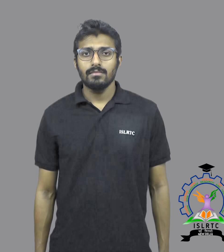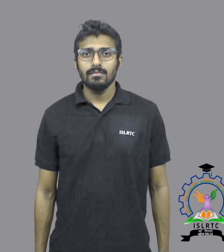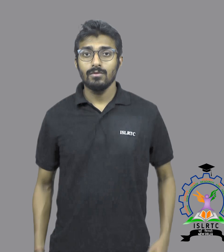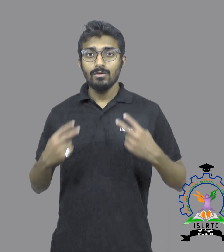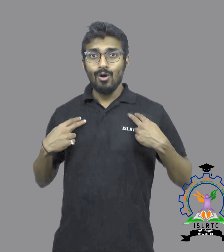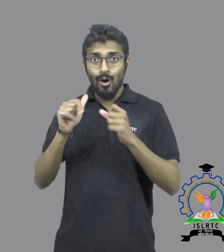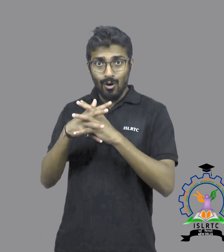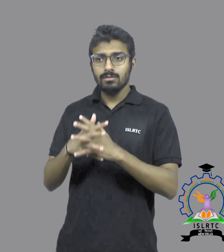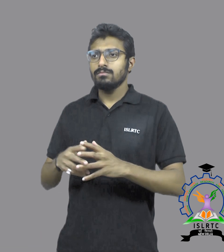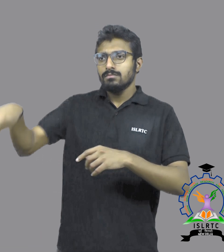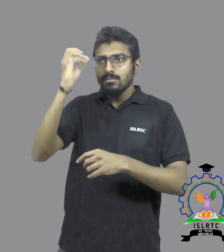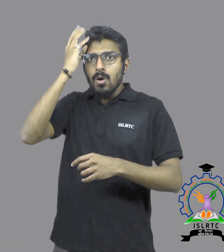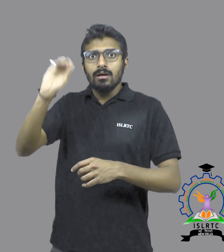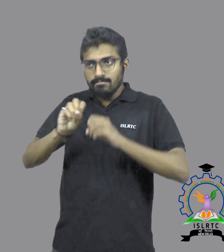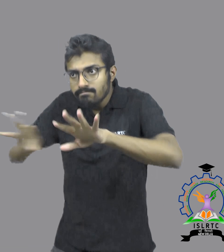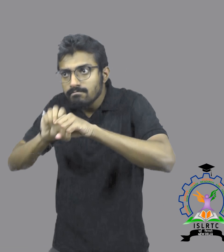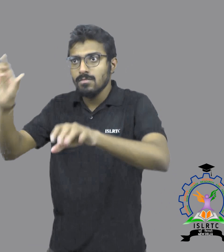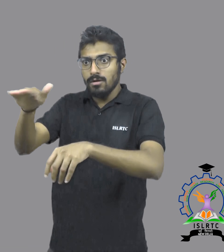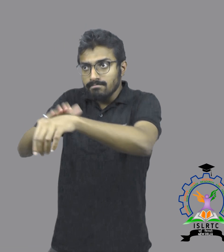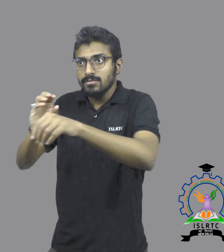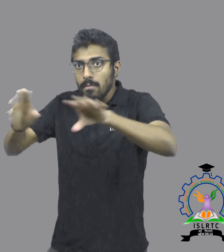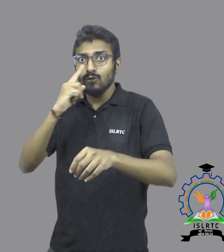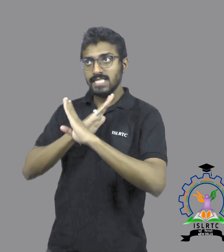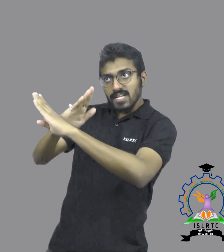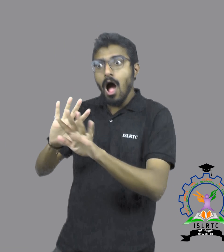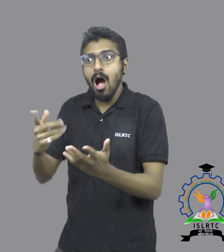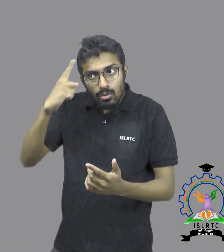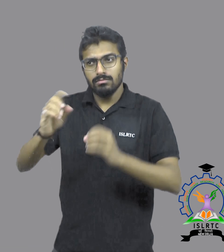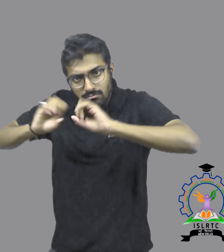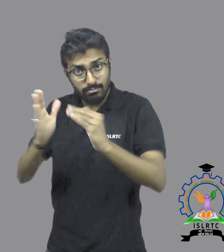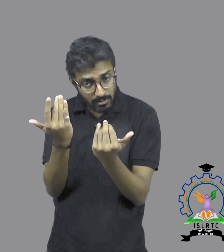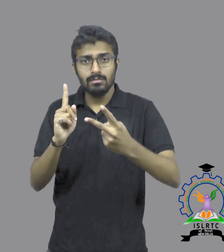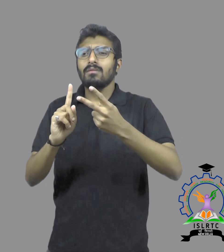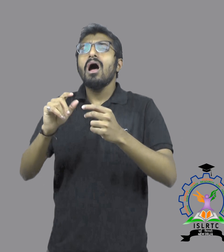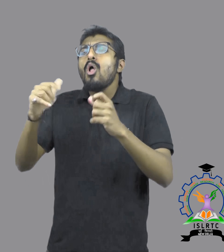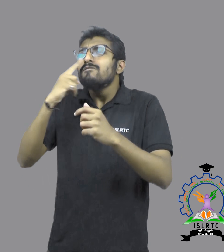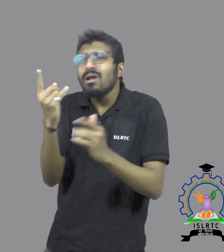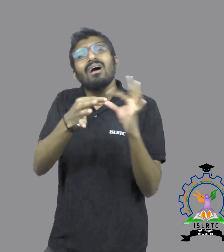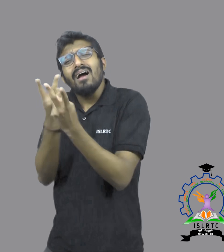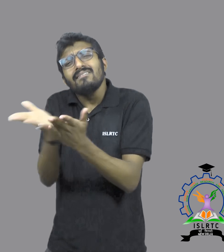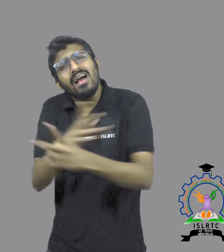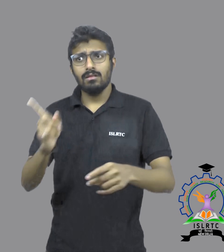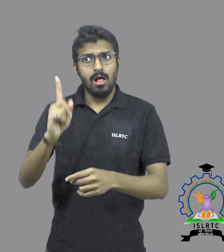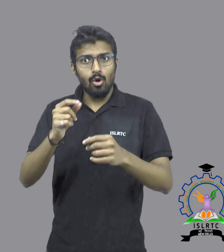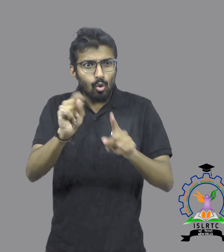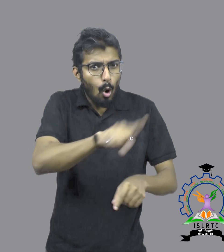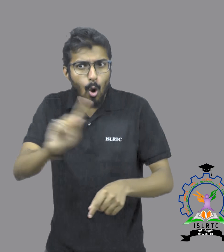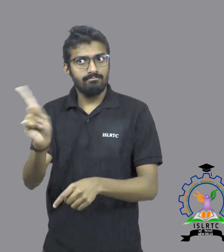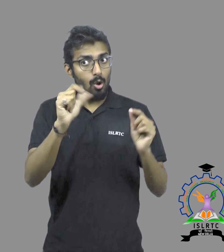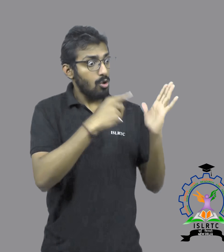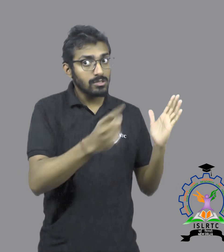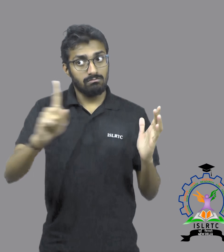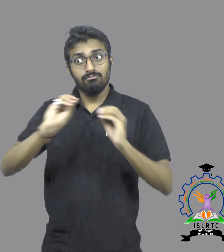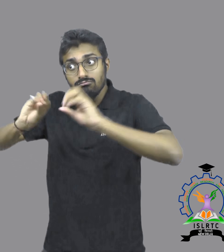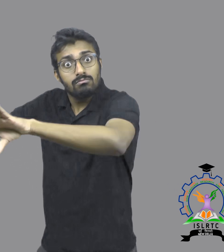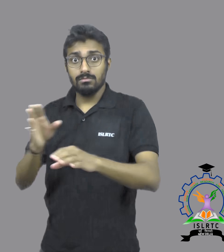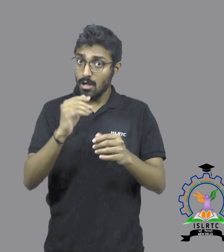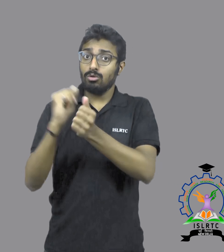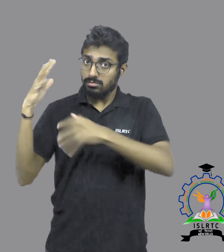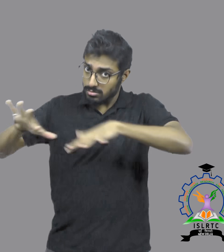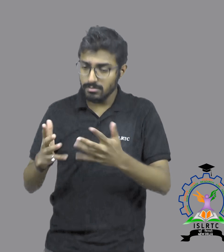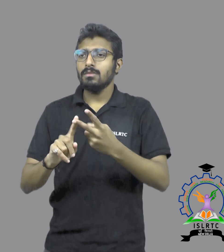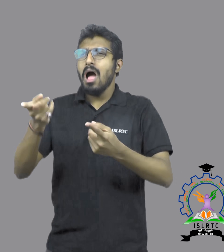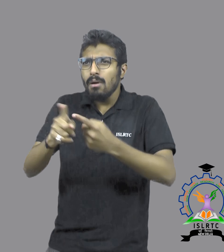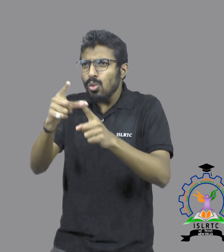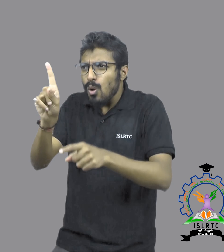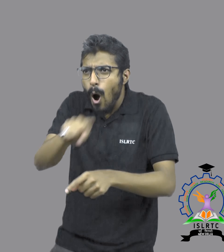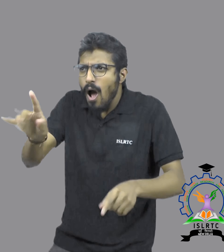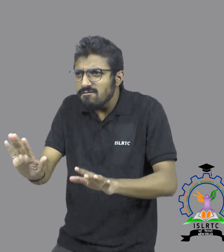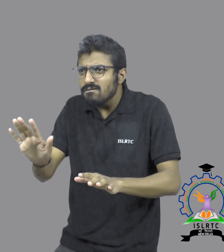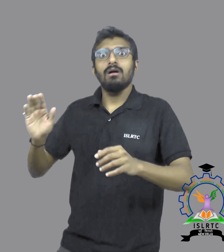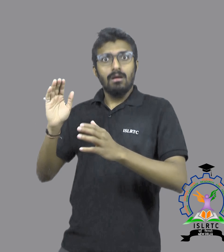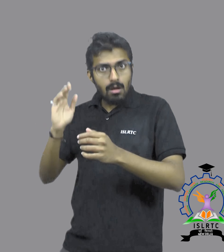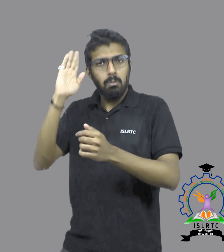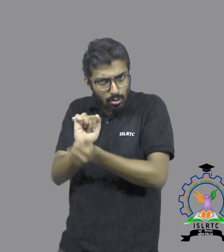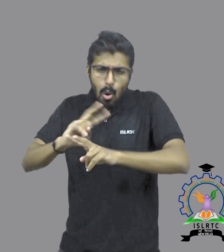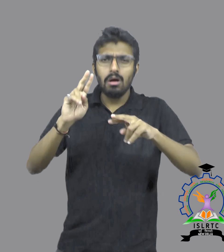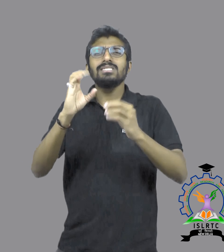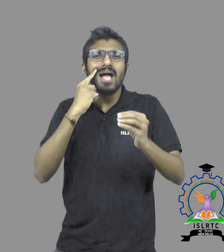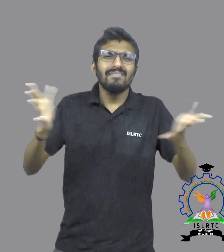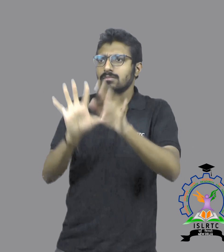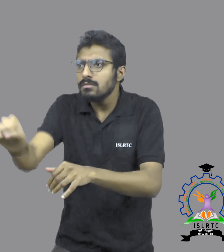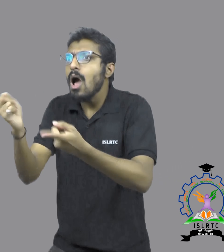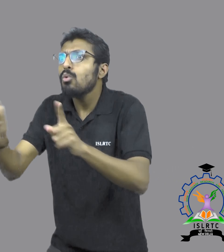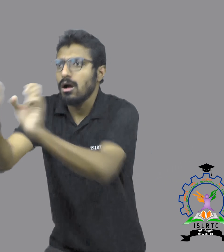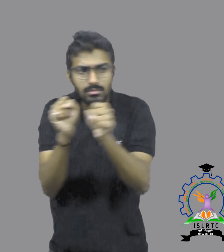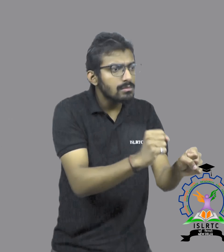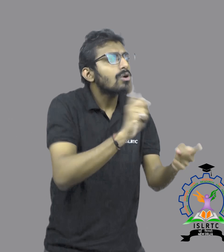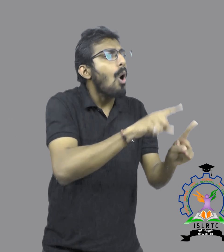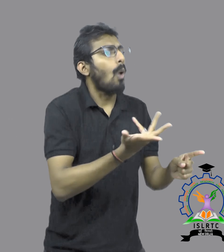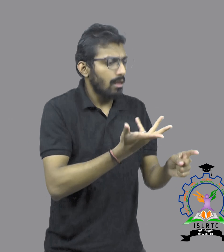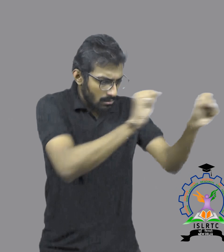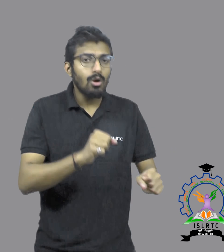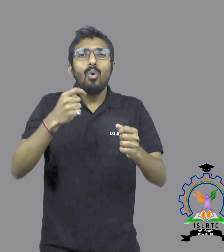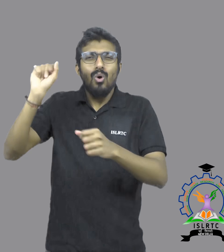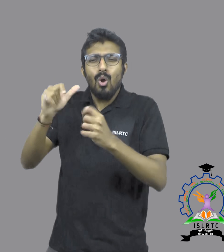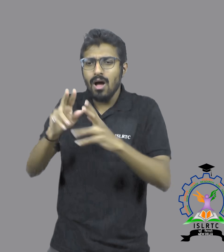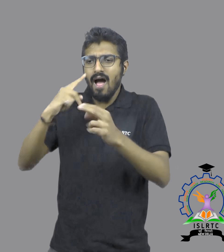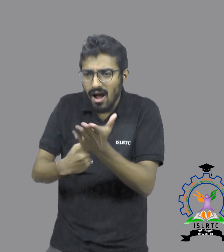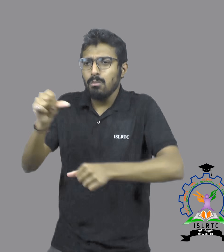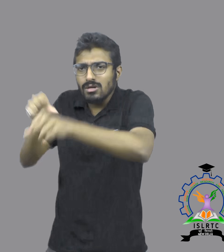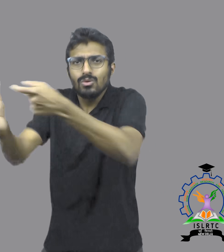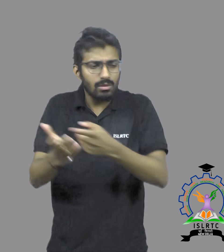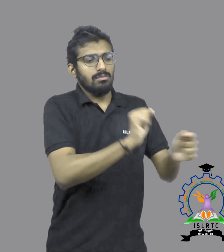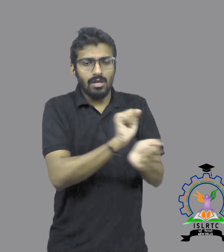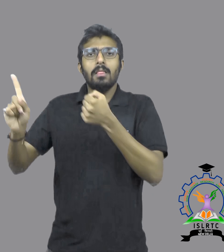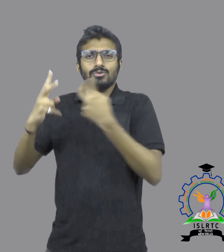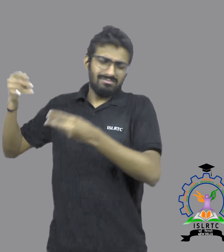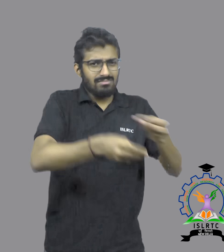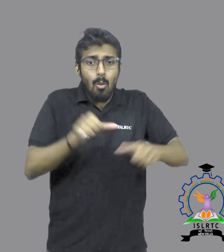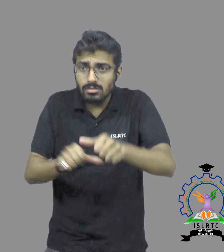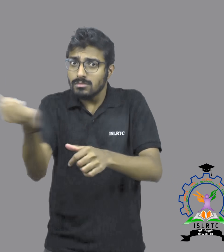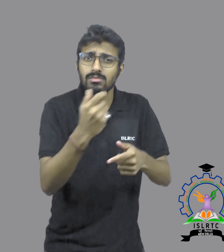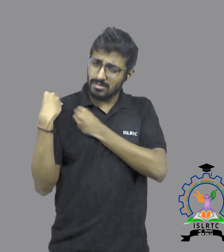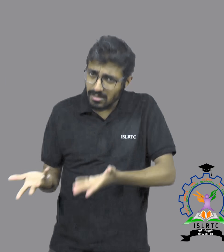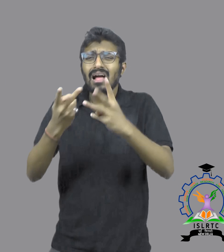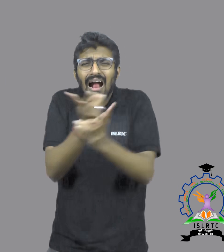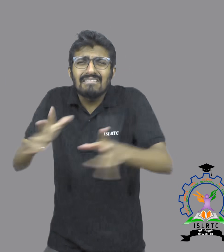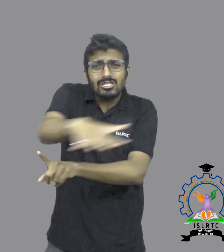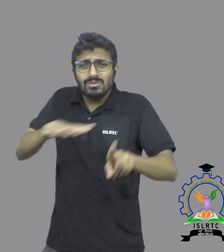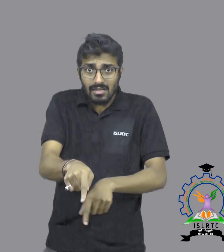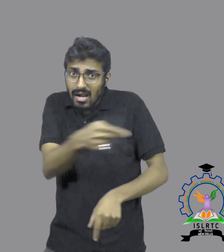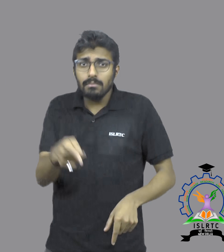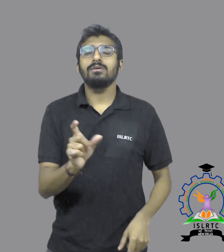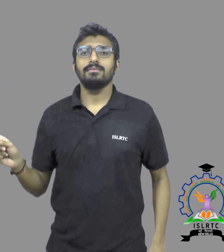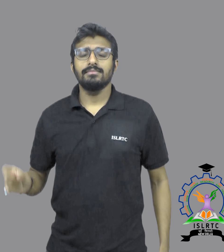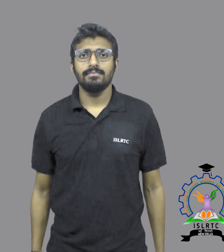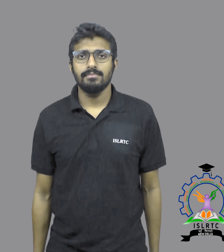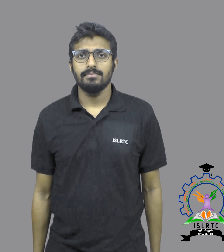Law Enforcement